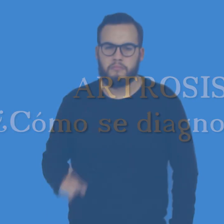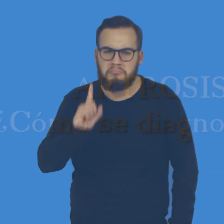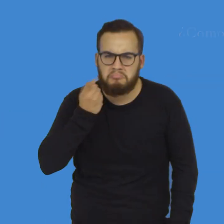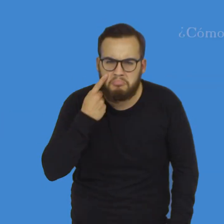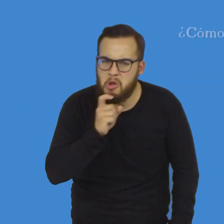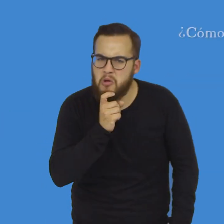descubrir